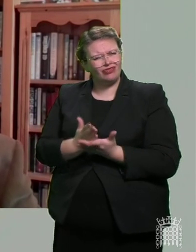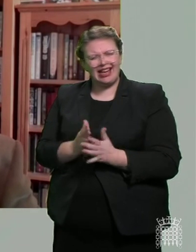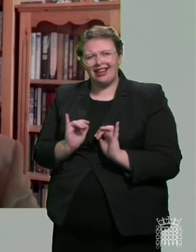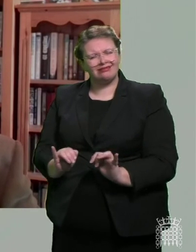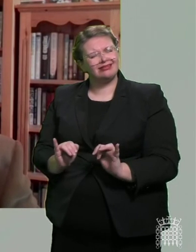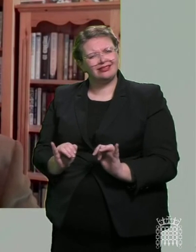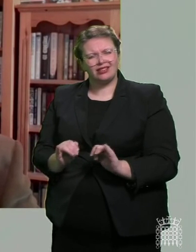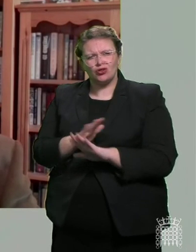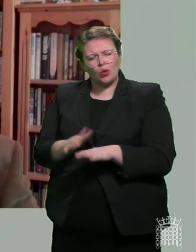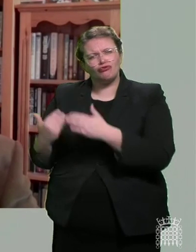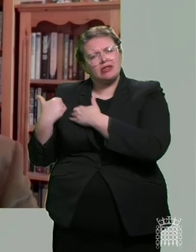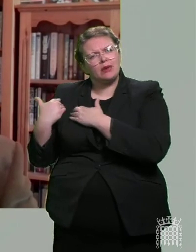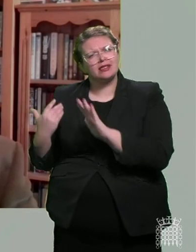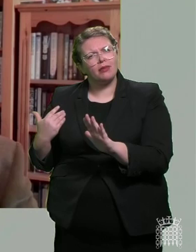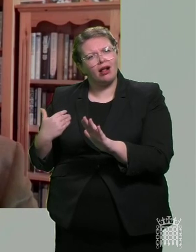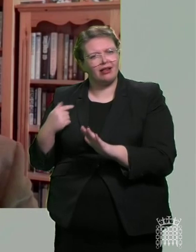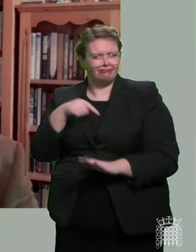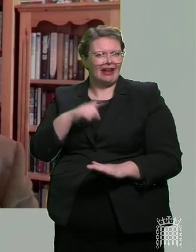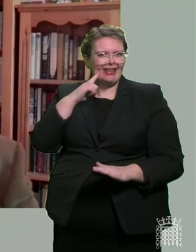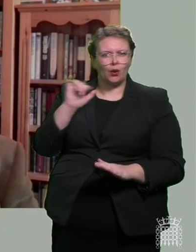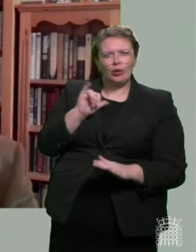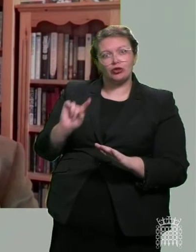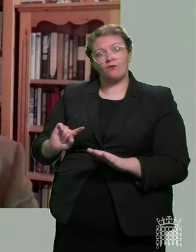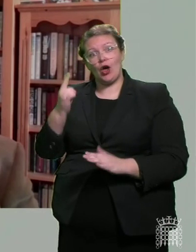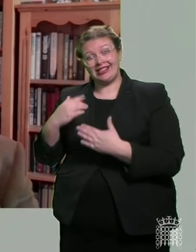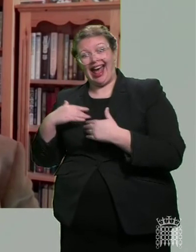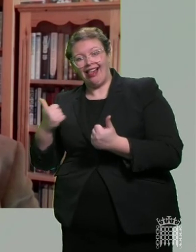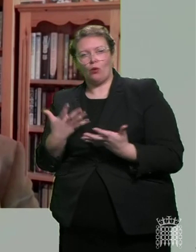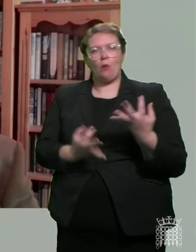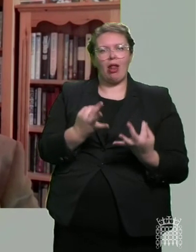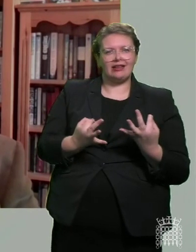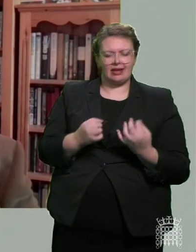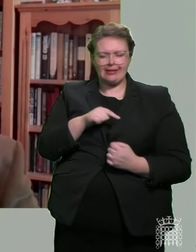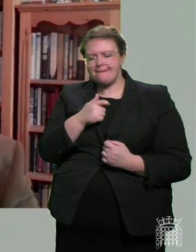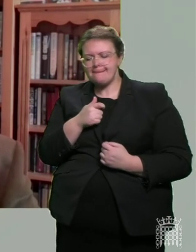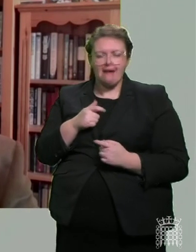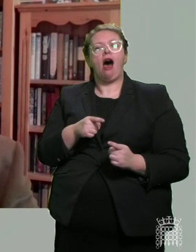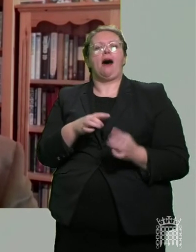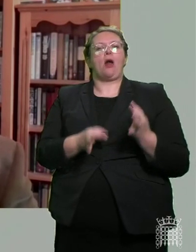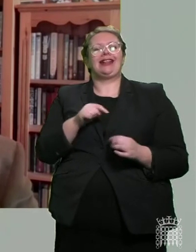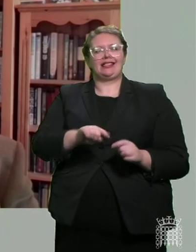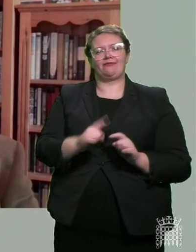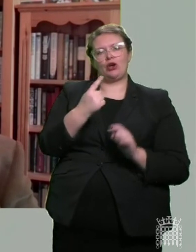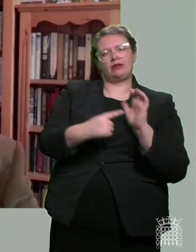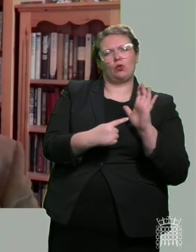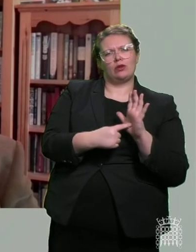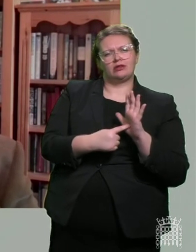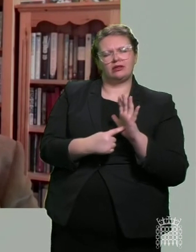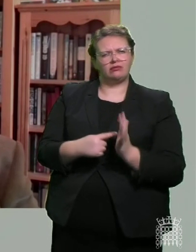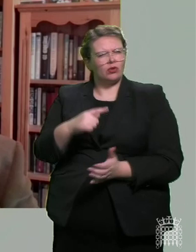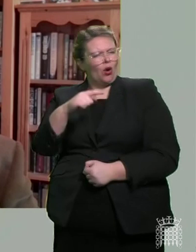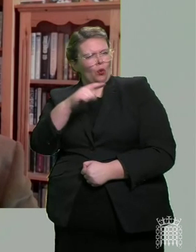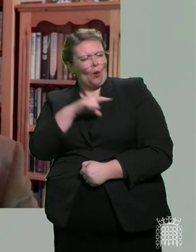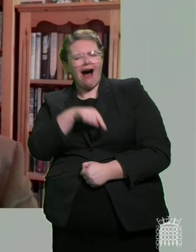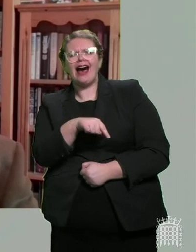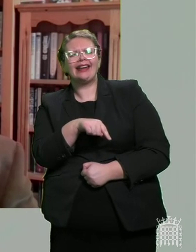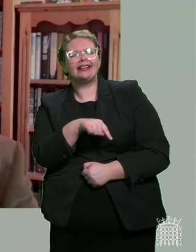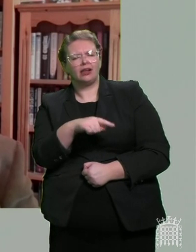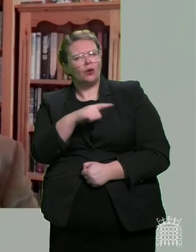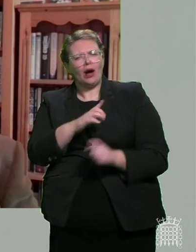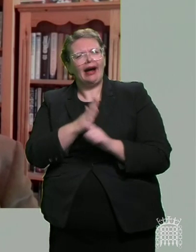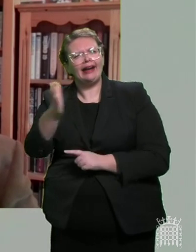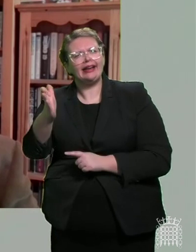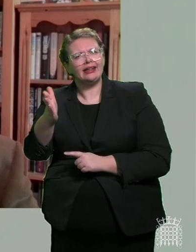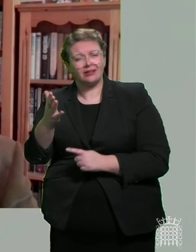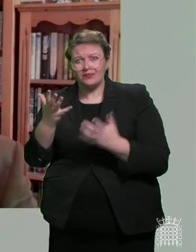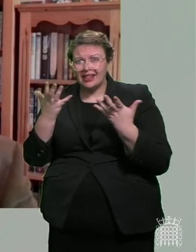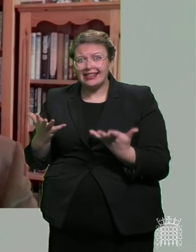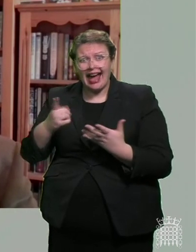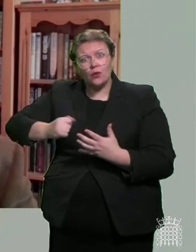He does not want to hear that it has all been sorted when he knows that it has not.